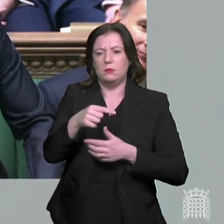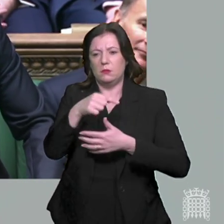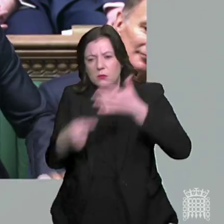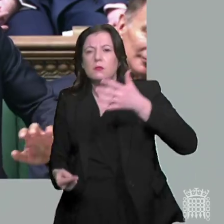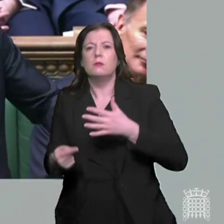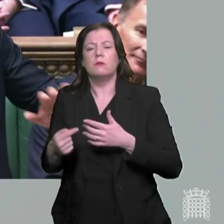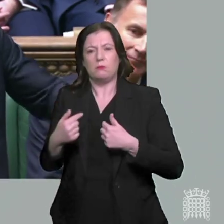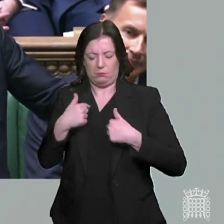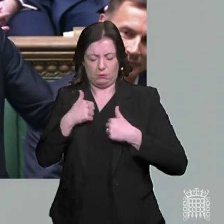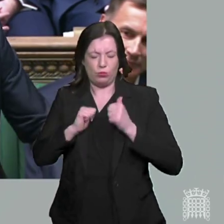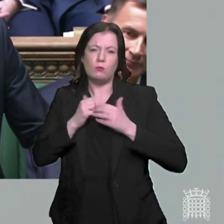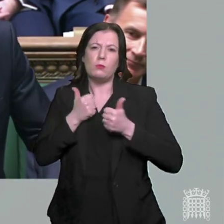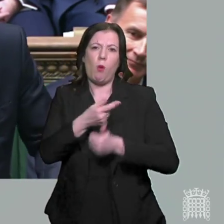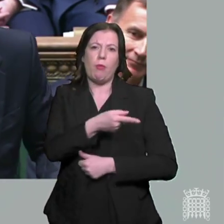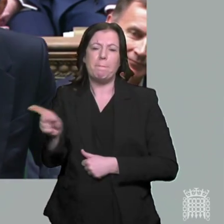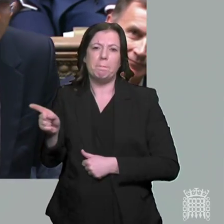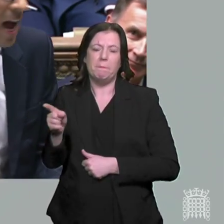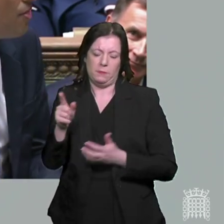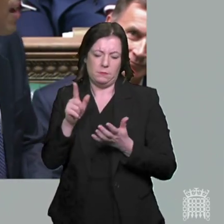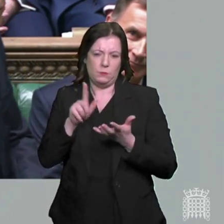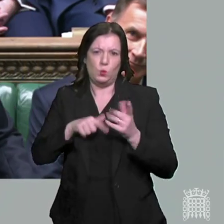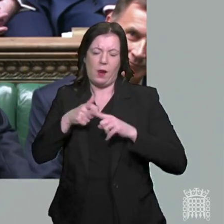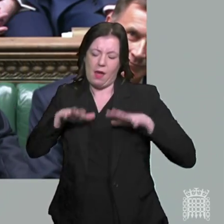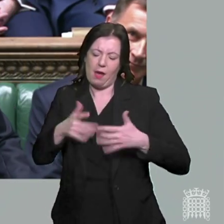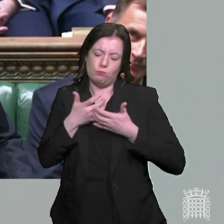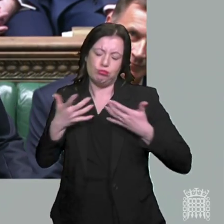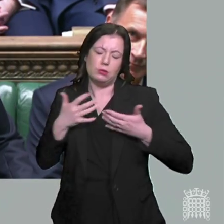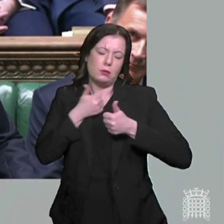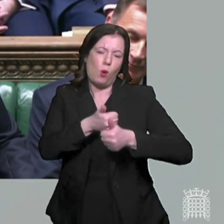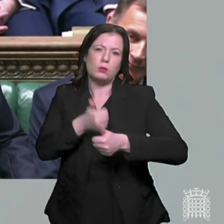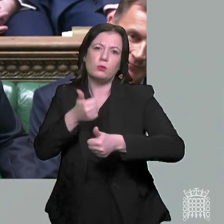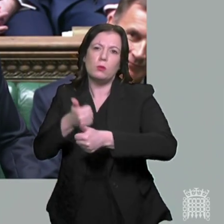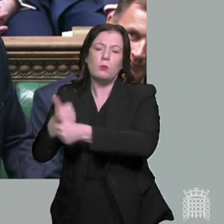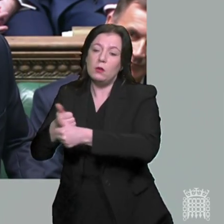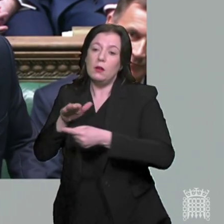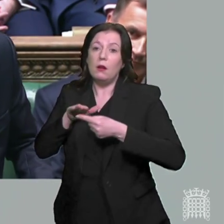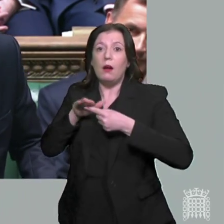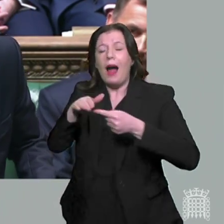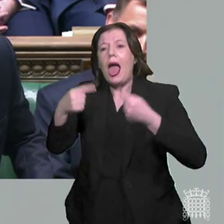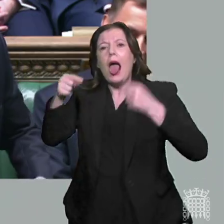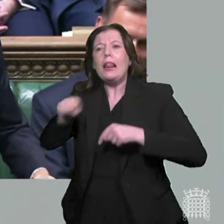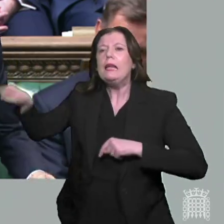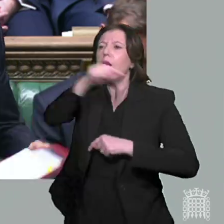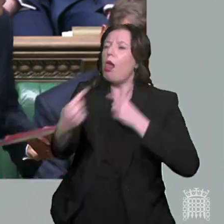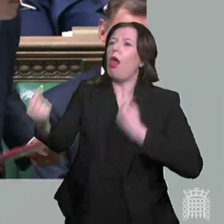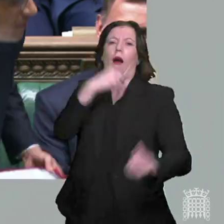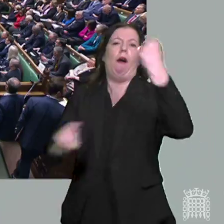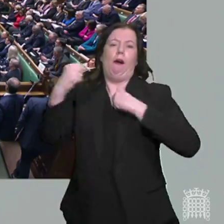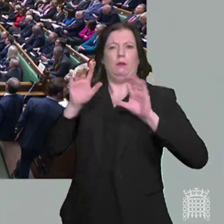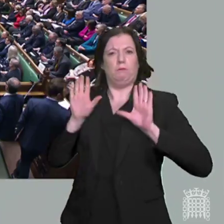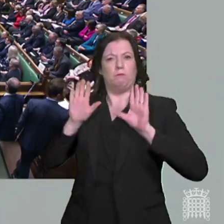Thousands of victims are supported every year here in the UK and that will not change as we grip illegal immigration.